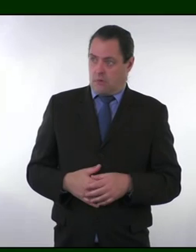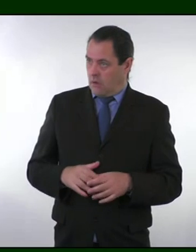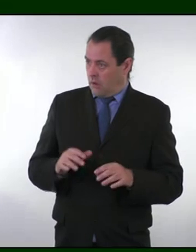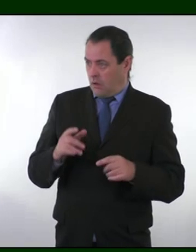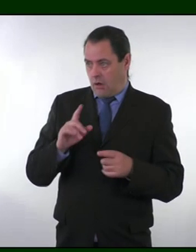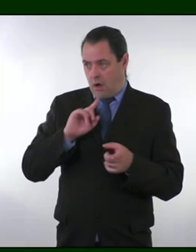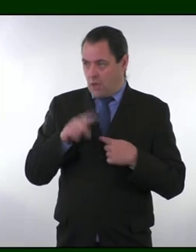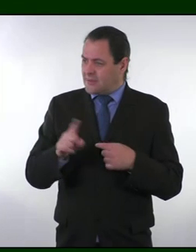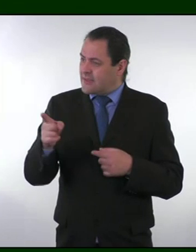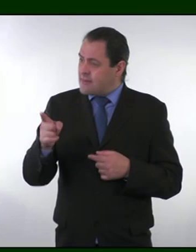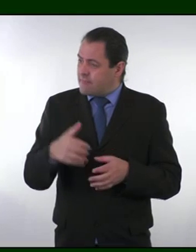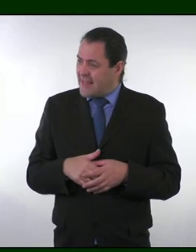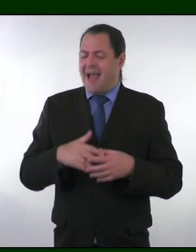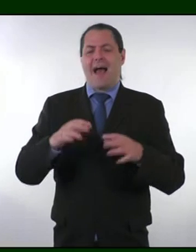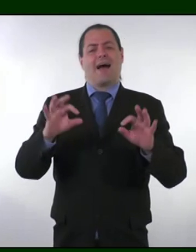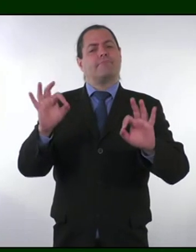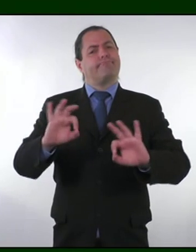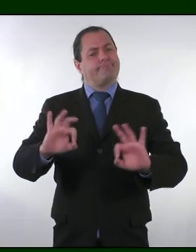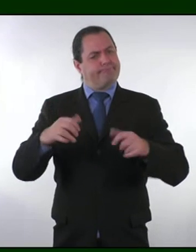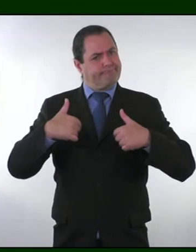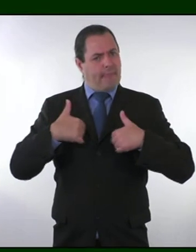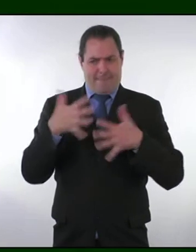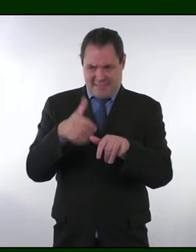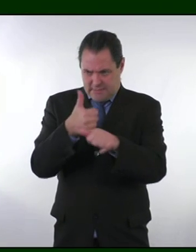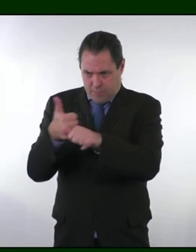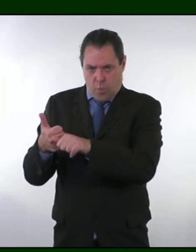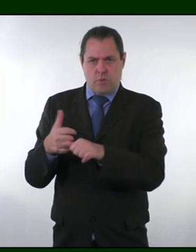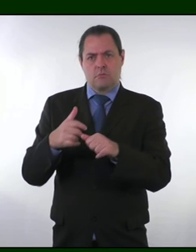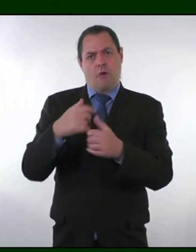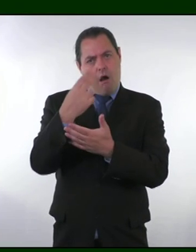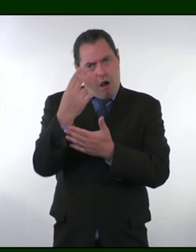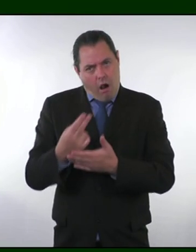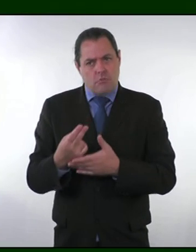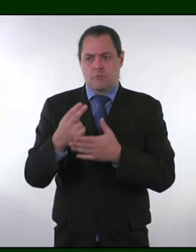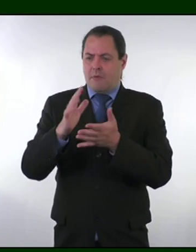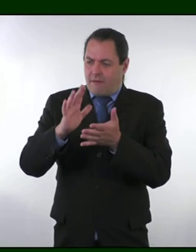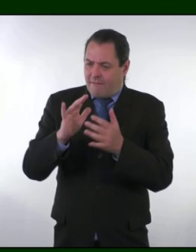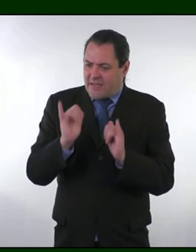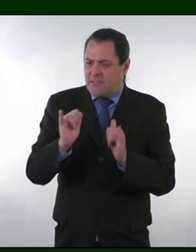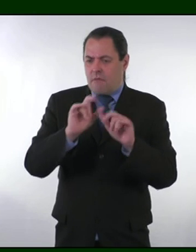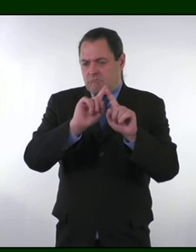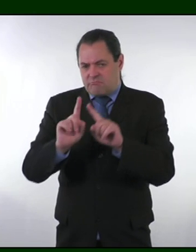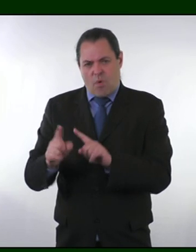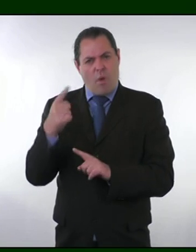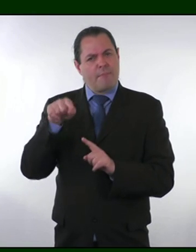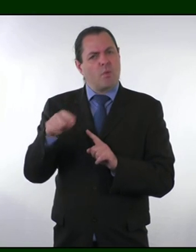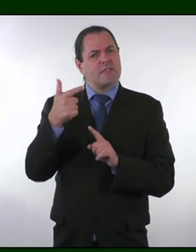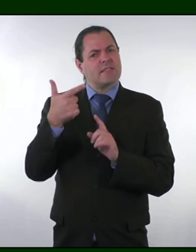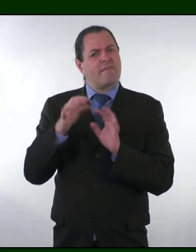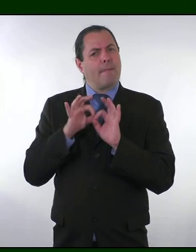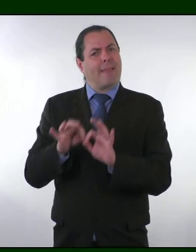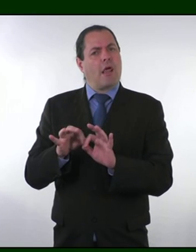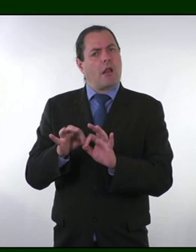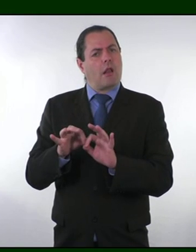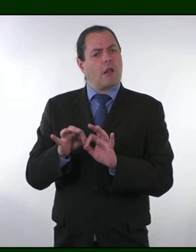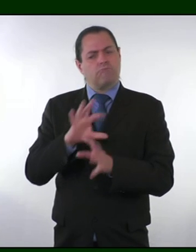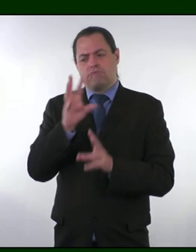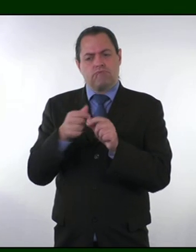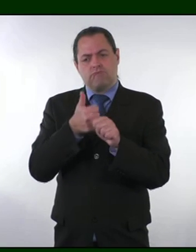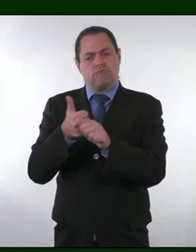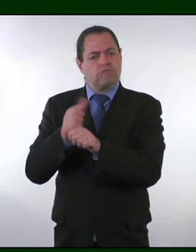Not at all. We have supported the arts industry alone with about £1.7 billion of support.